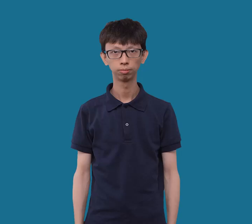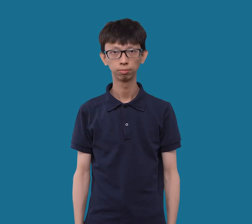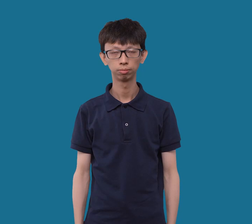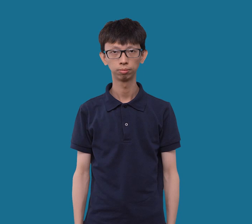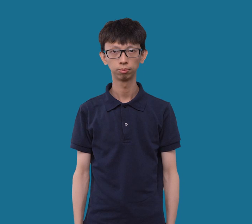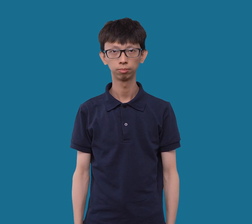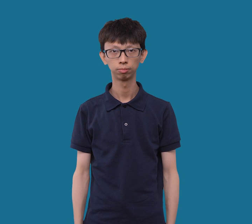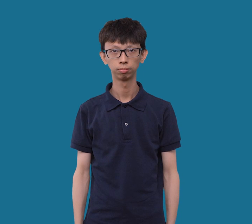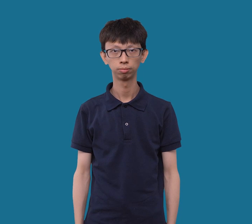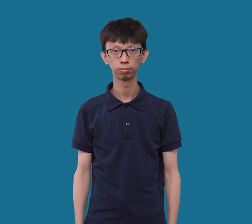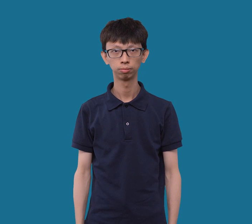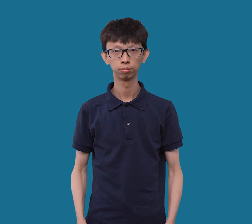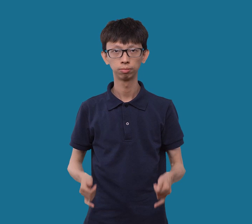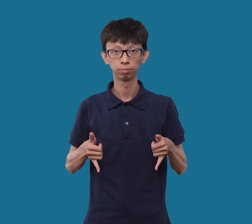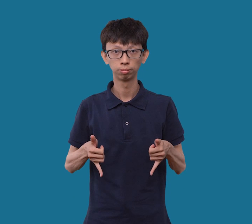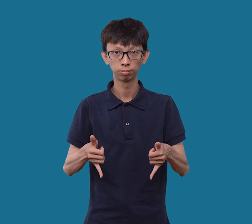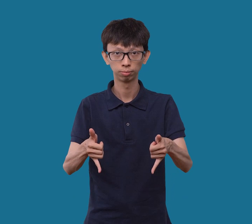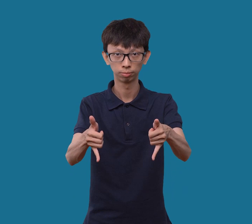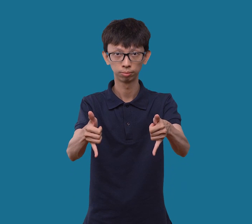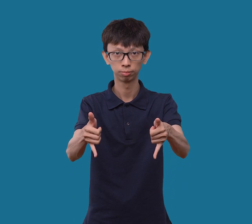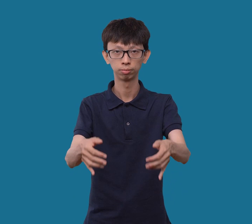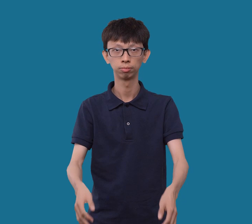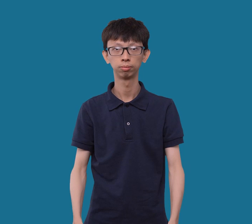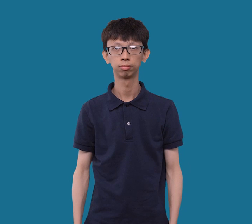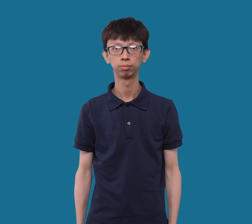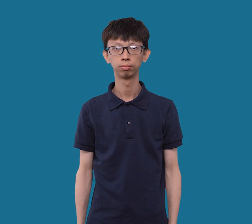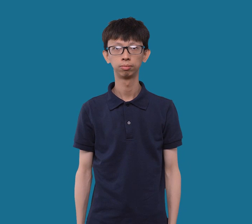cày